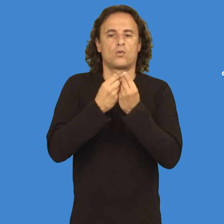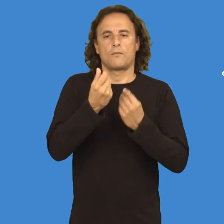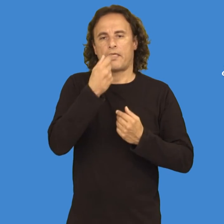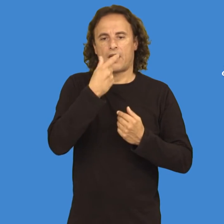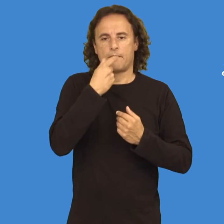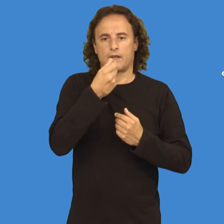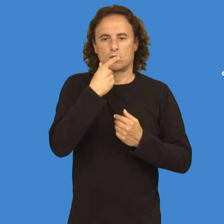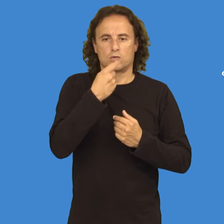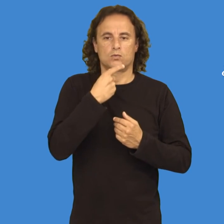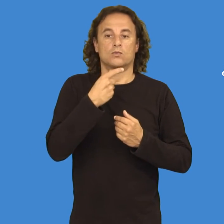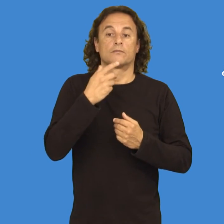droga